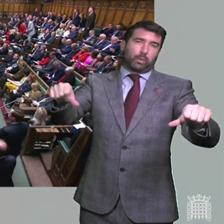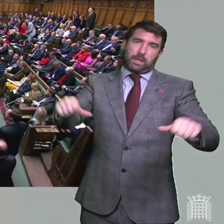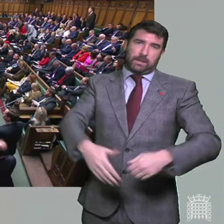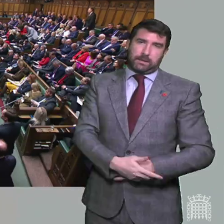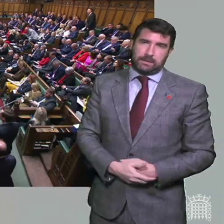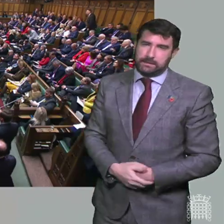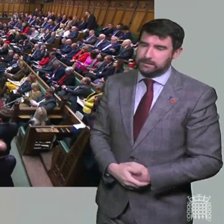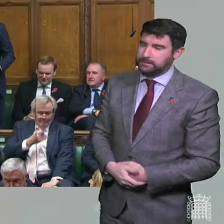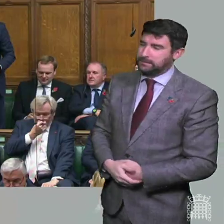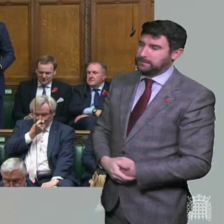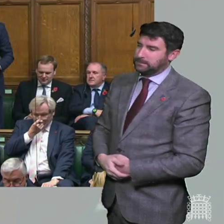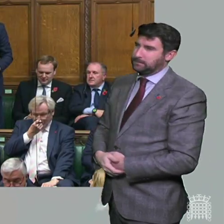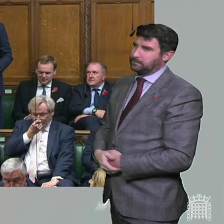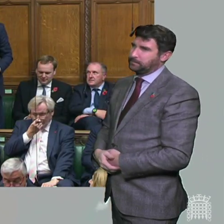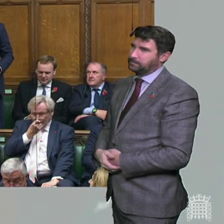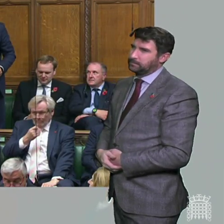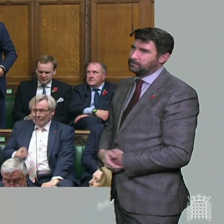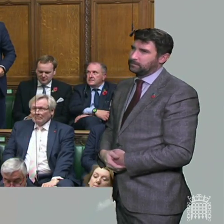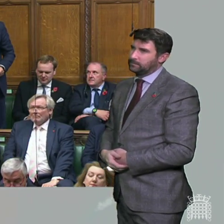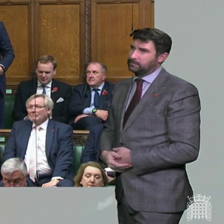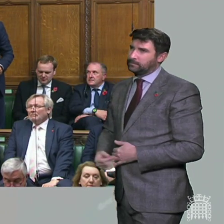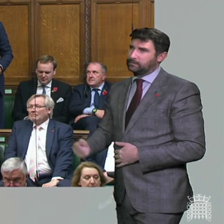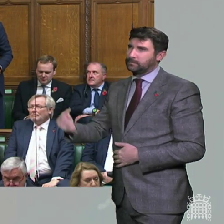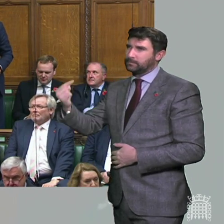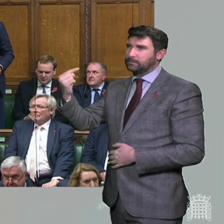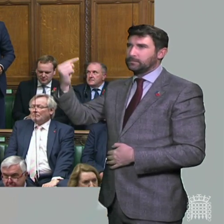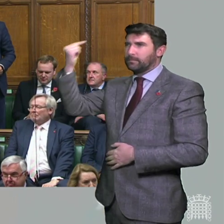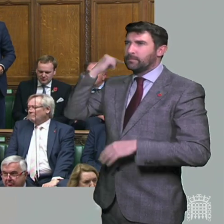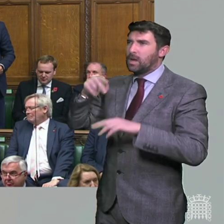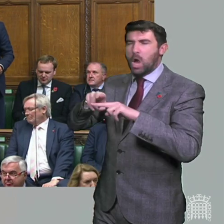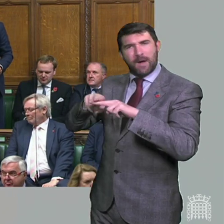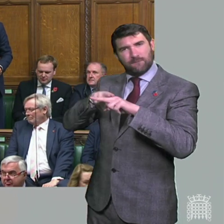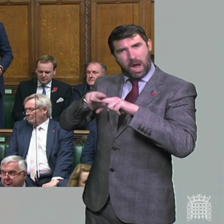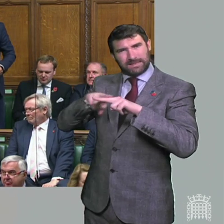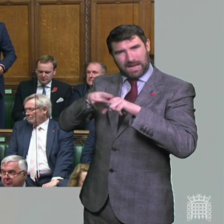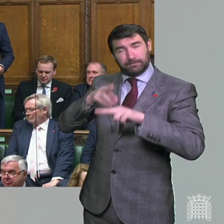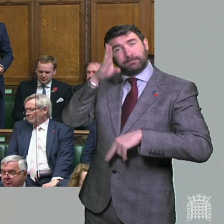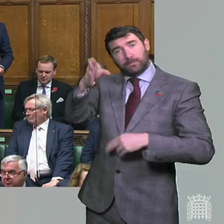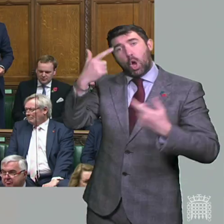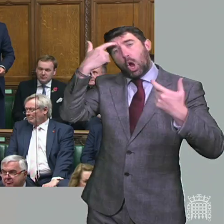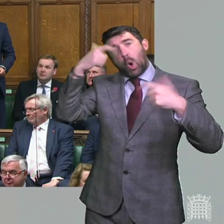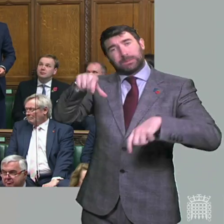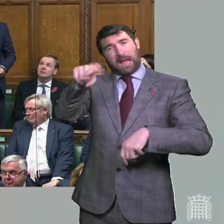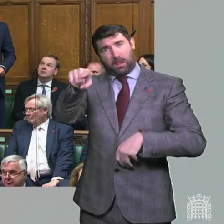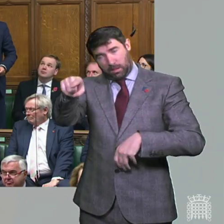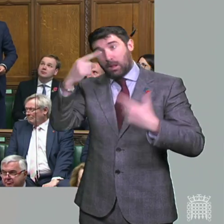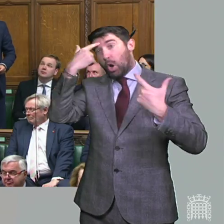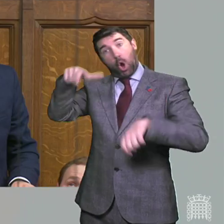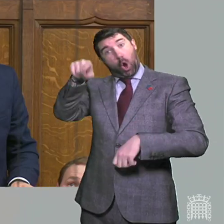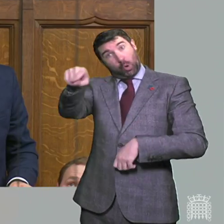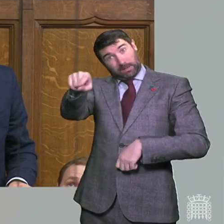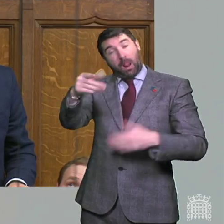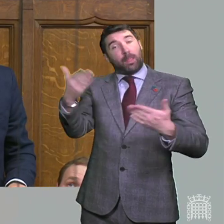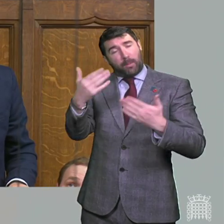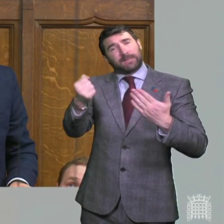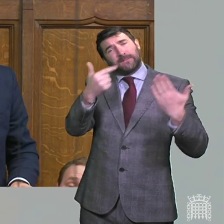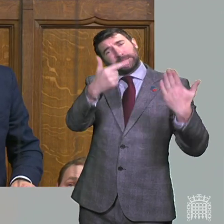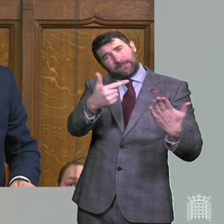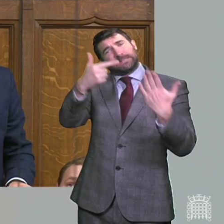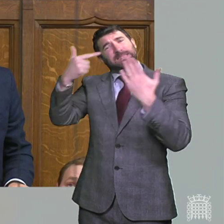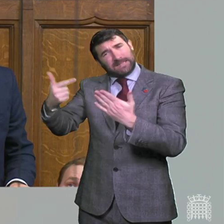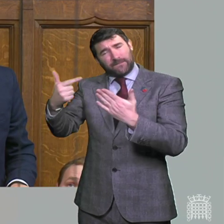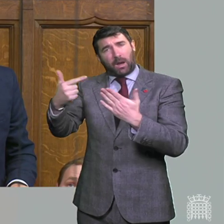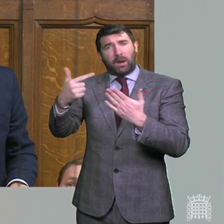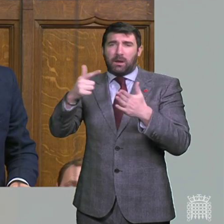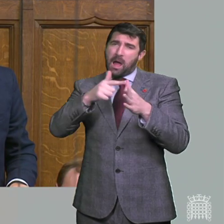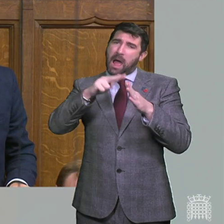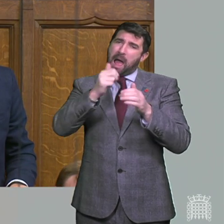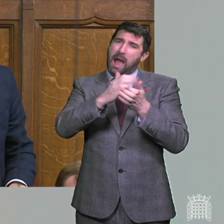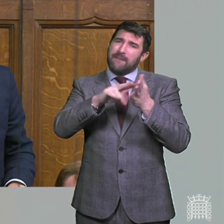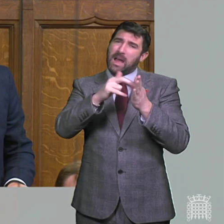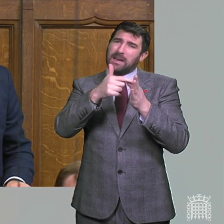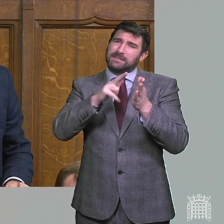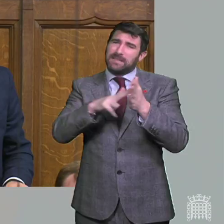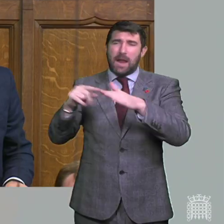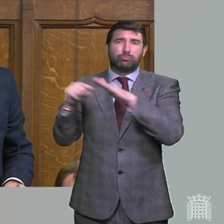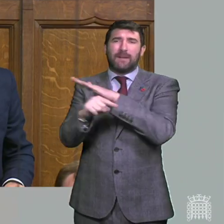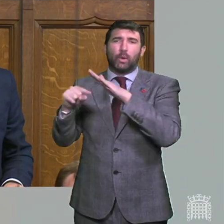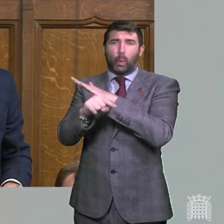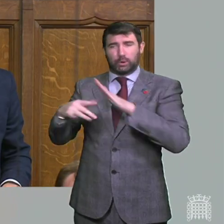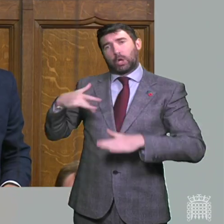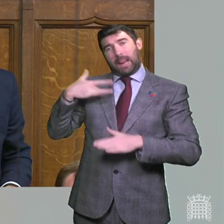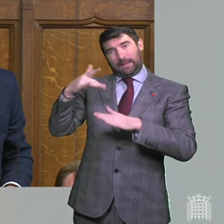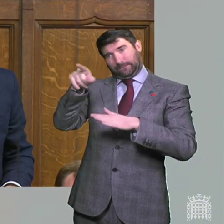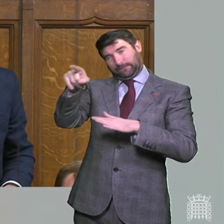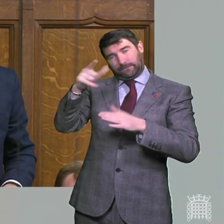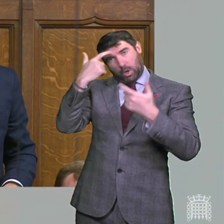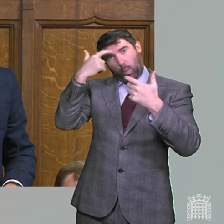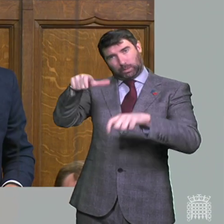On Friday, I visited a bridging hotel in my constituency that currently houses 77 Afghan refugees as local organisations search for permanent accommodation for them following the success of Operation Pitting.